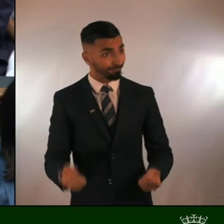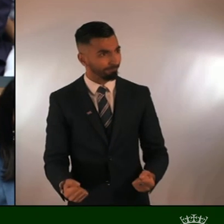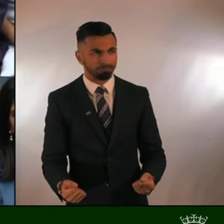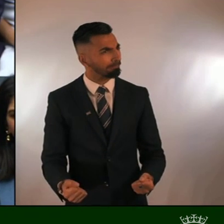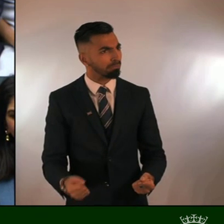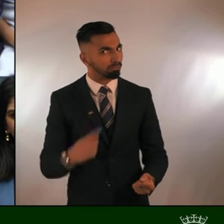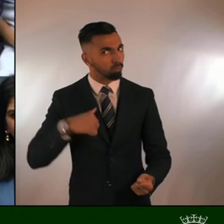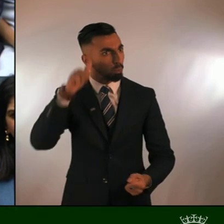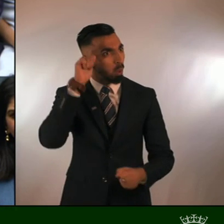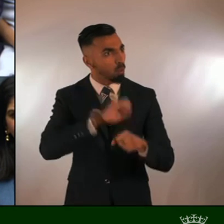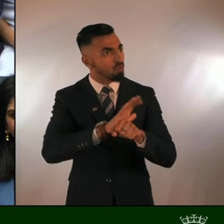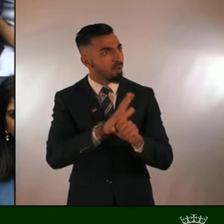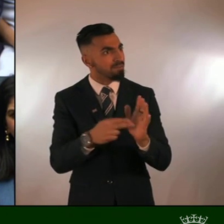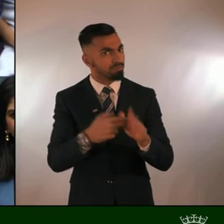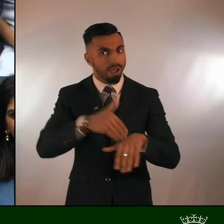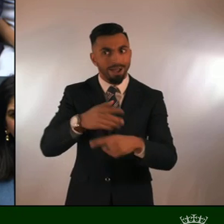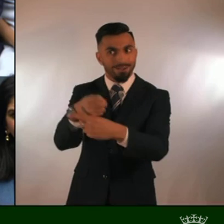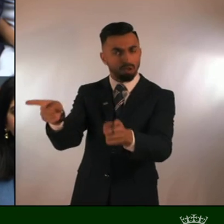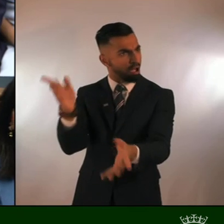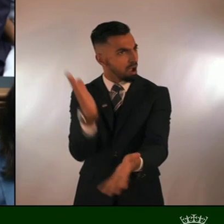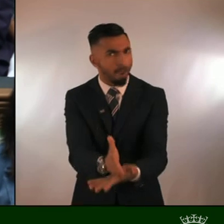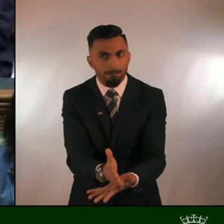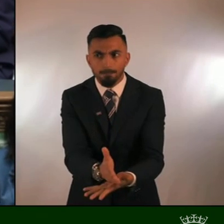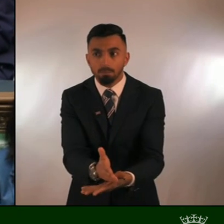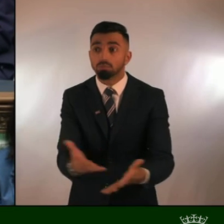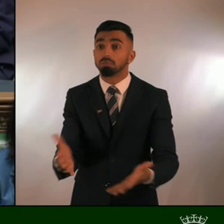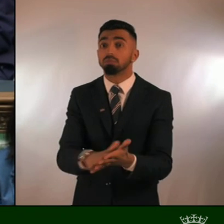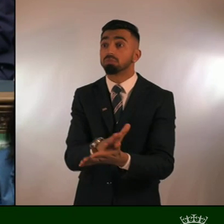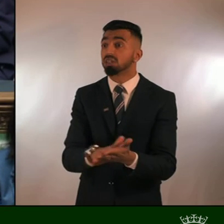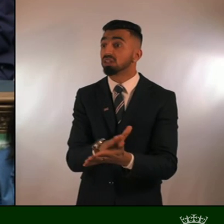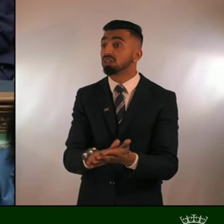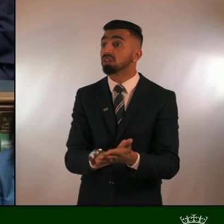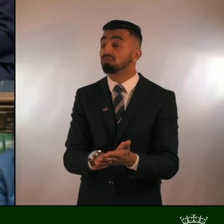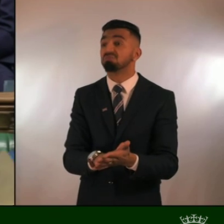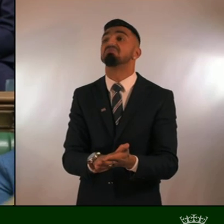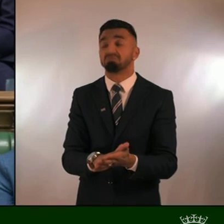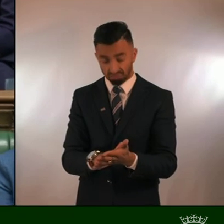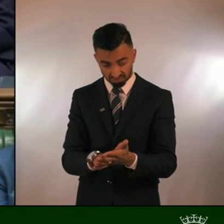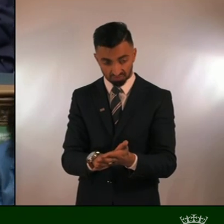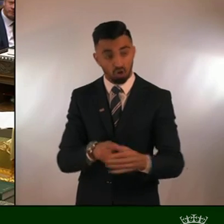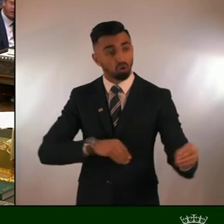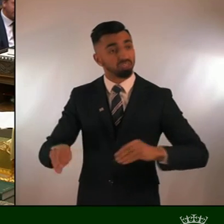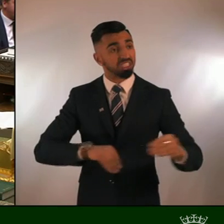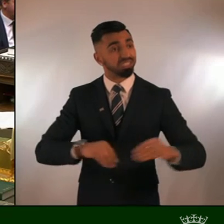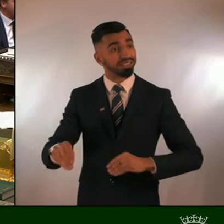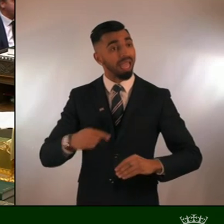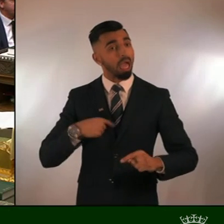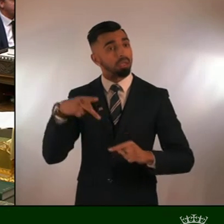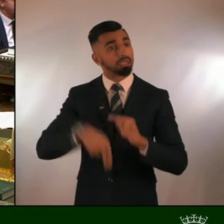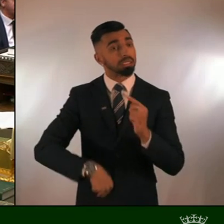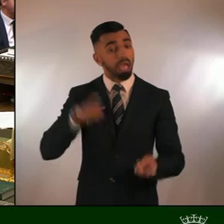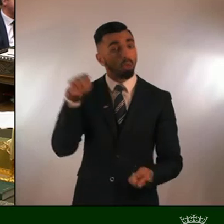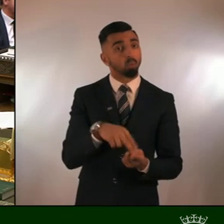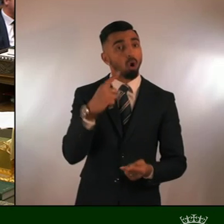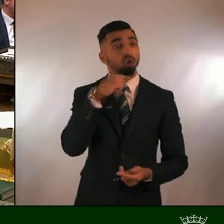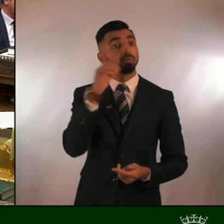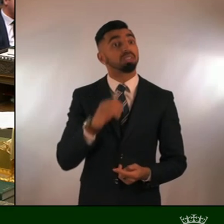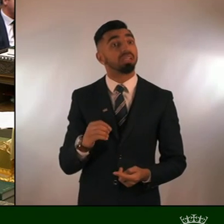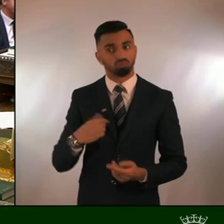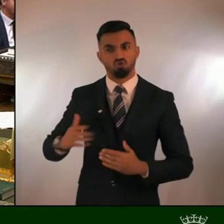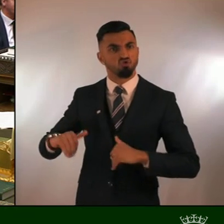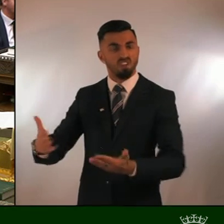So for this year I have decided to extend the 100% retail discount to them as well.